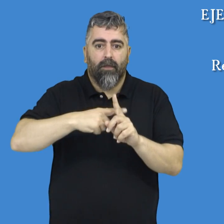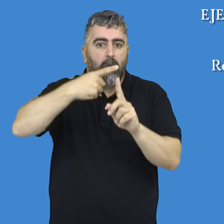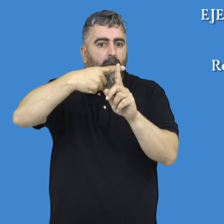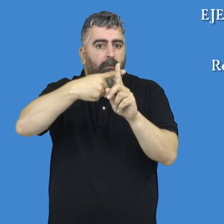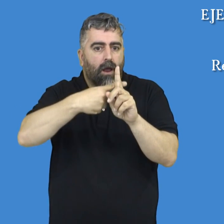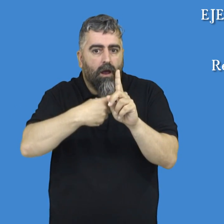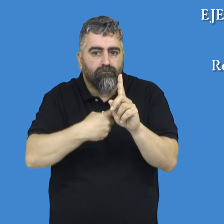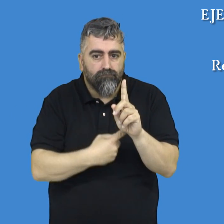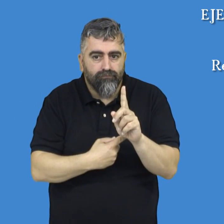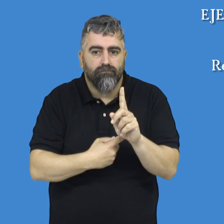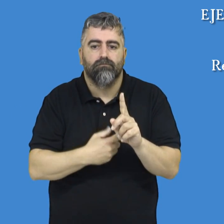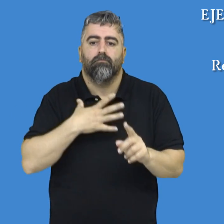nivel bajar